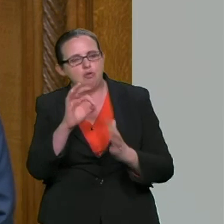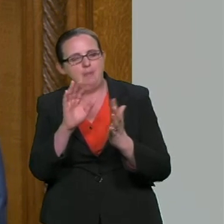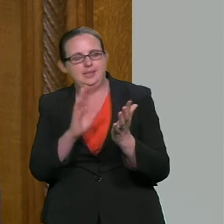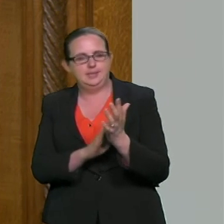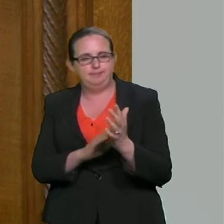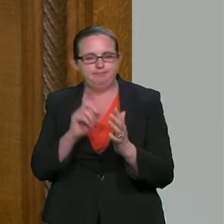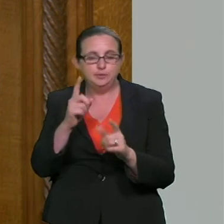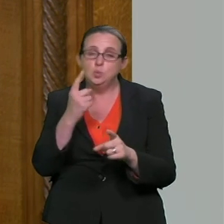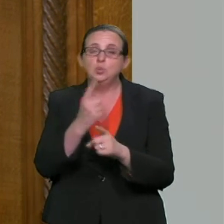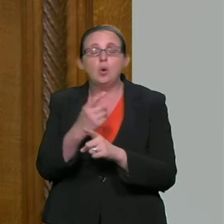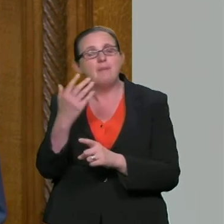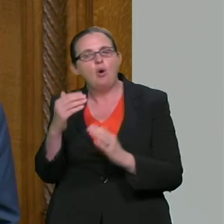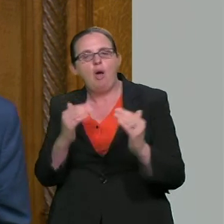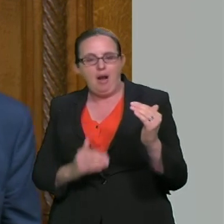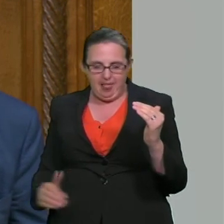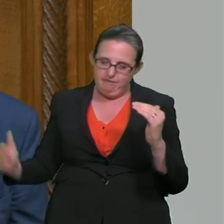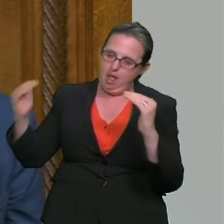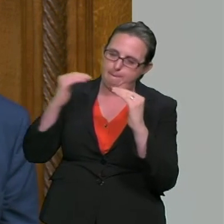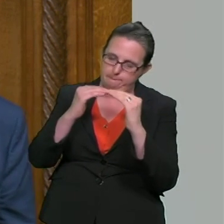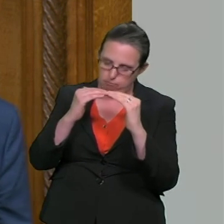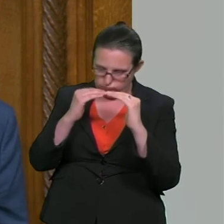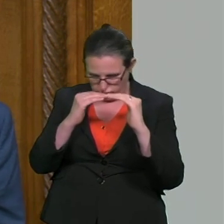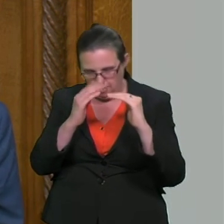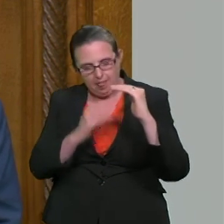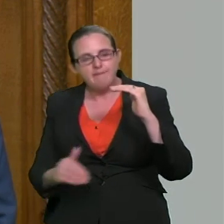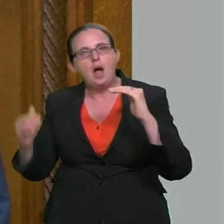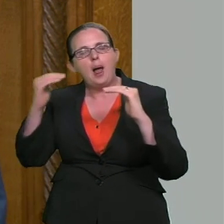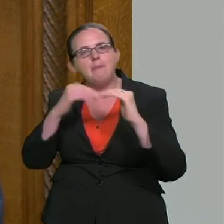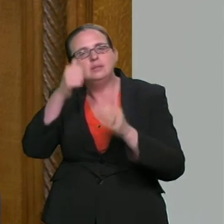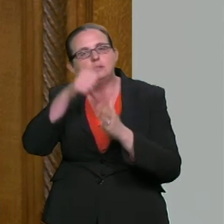My constituents want to know when it is going to start.